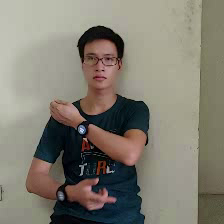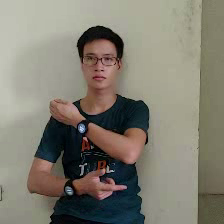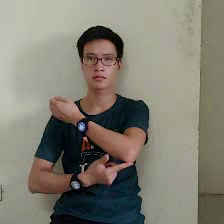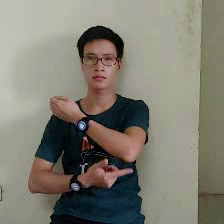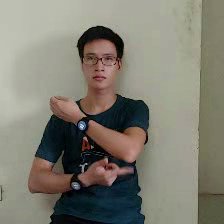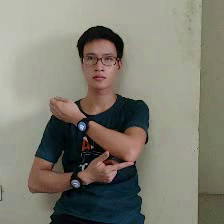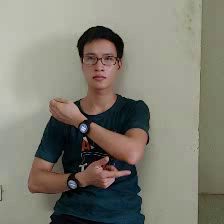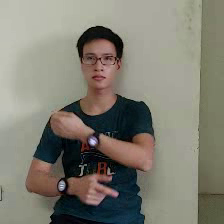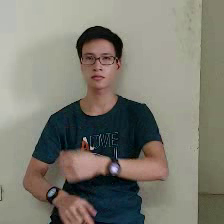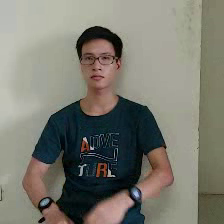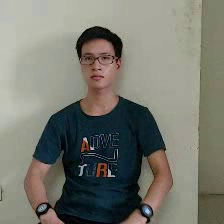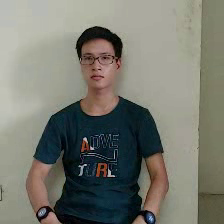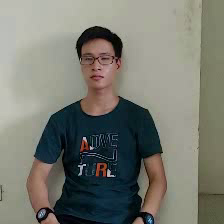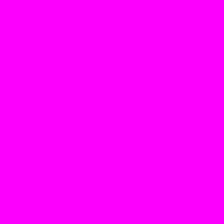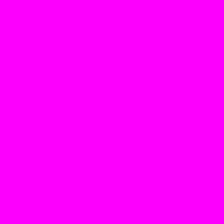Cám dỗ